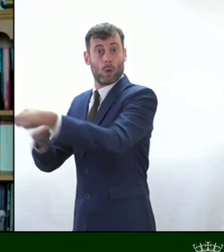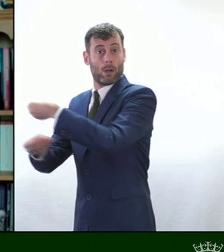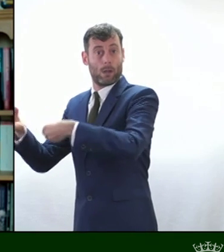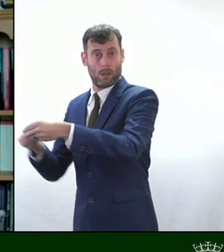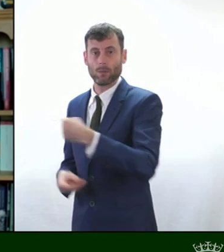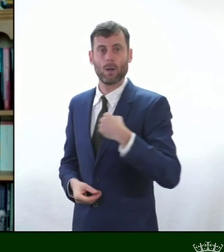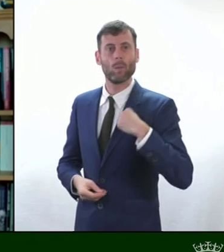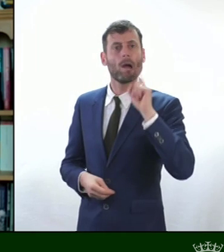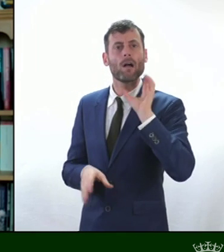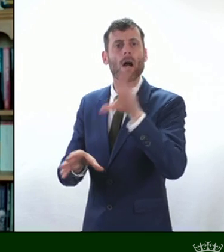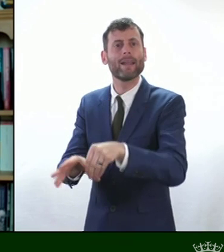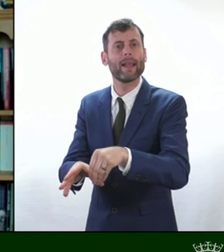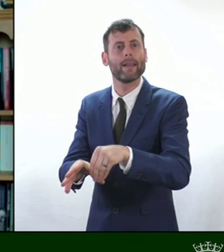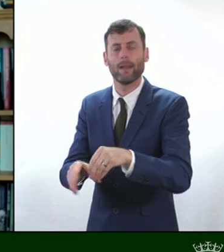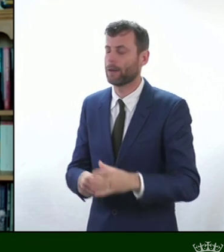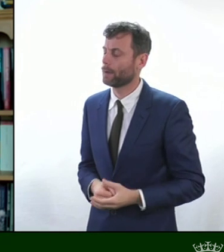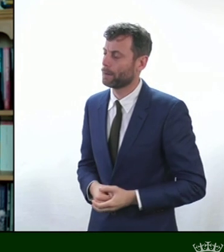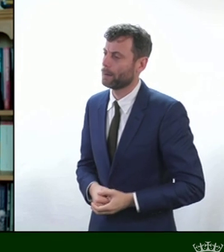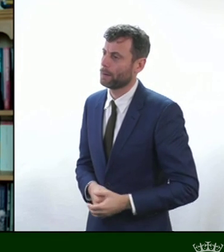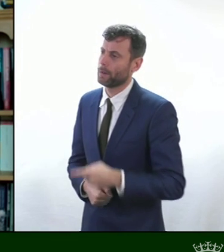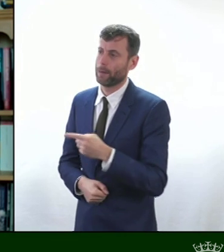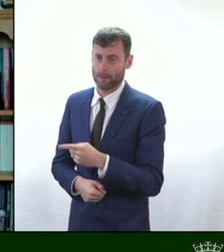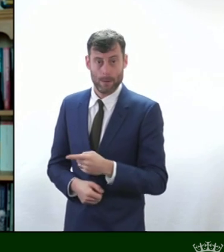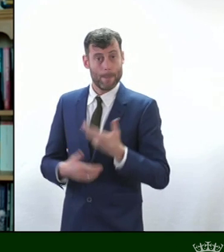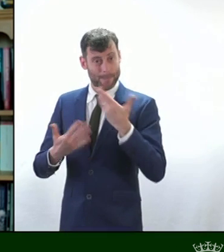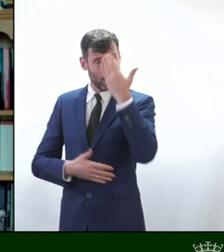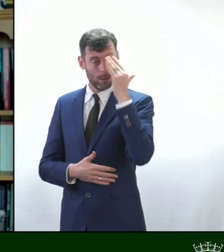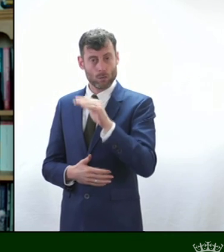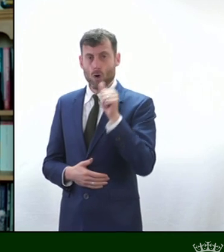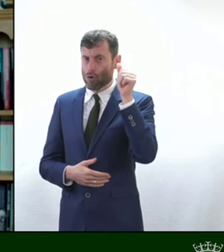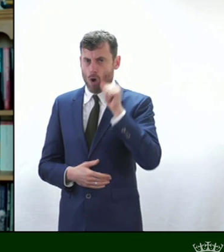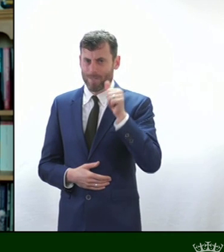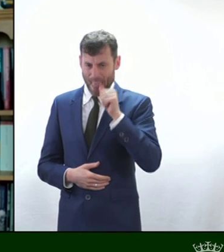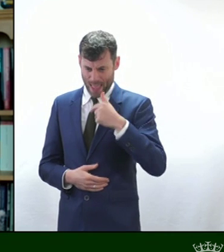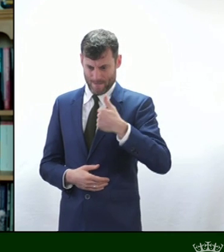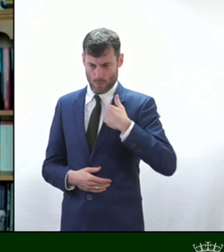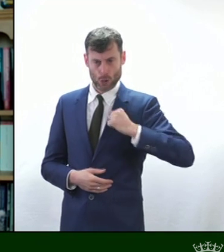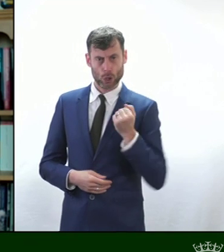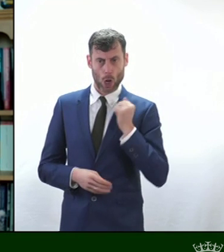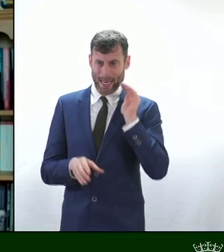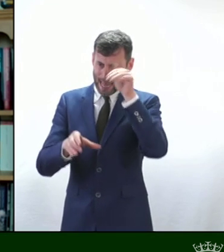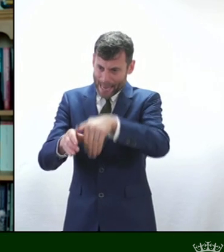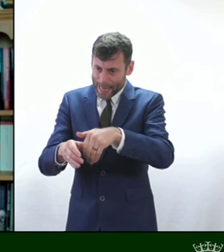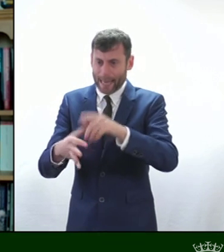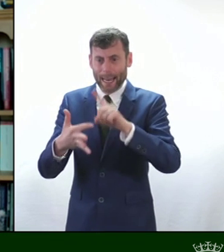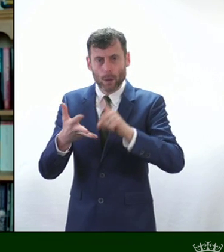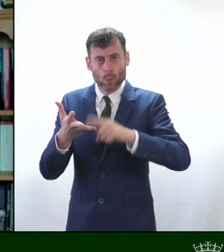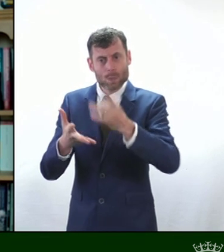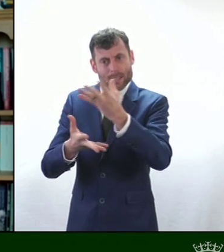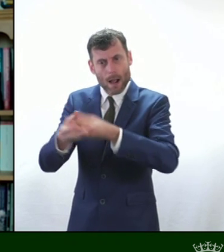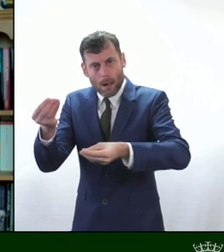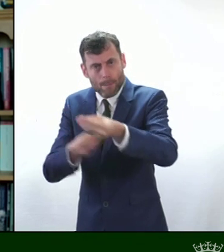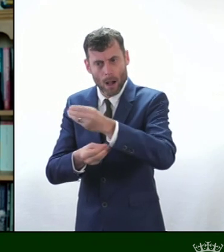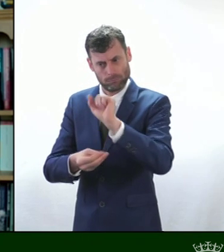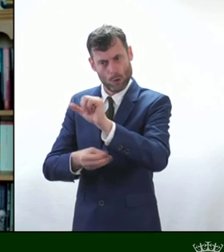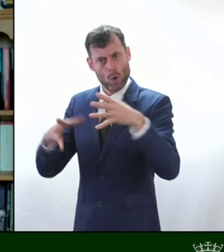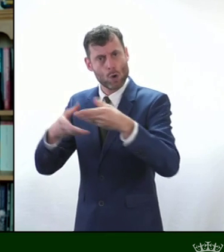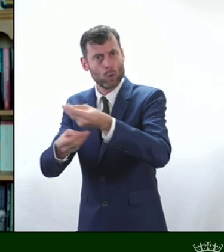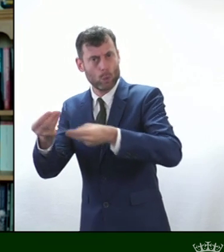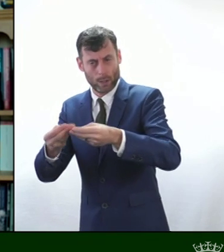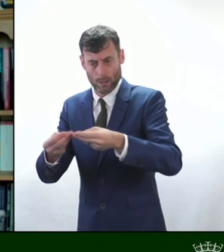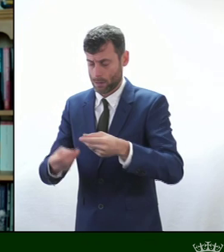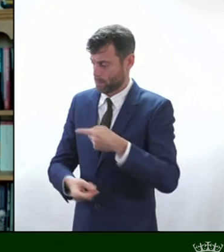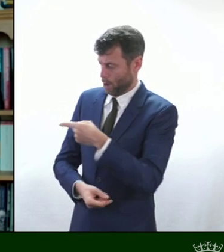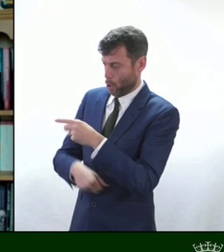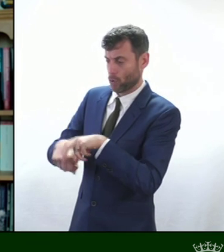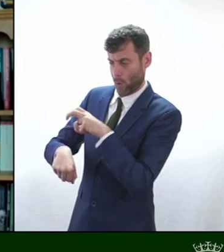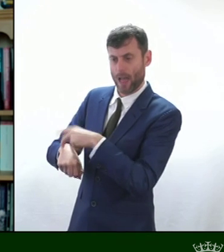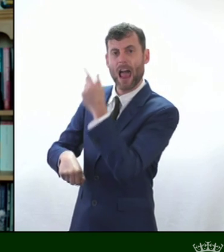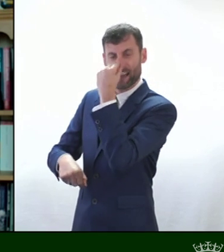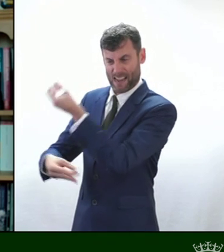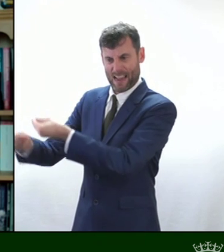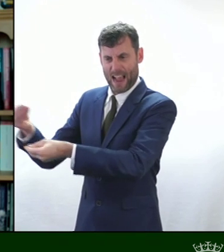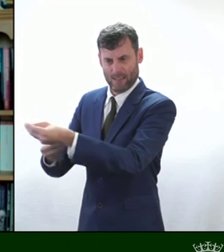Members of his Scottish branch office told him how unfair and damaging it would be to deny Scotland’s access to the EU single market and customs union while at the same time delivering it for Northern Ireland.